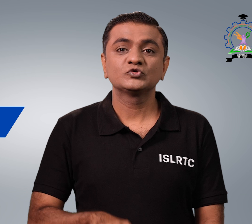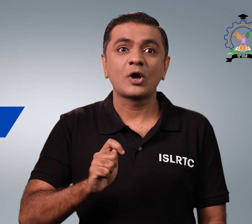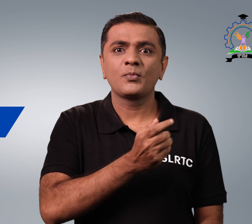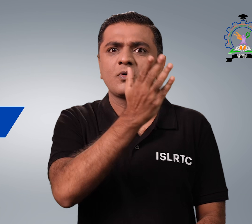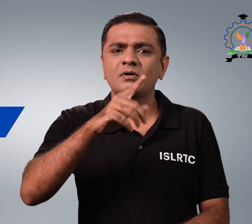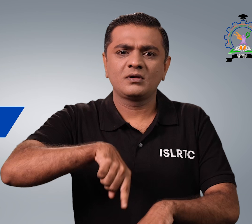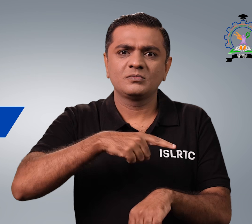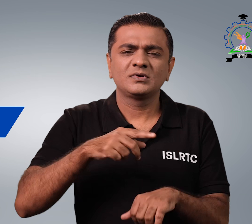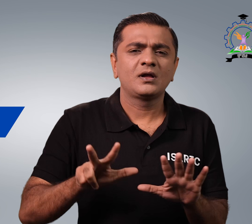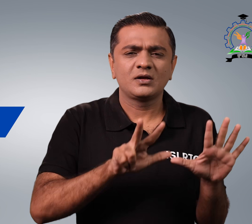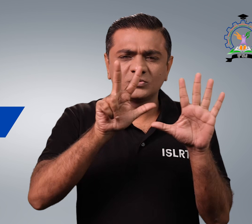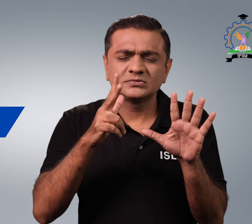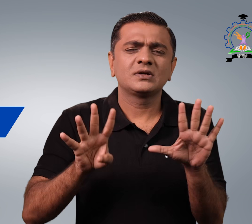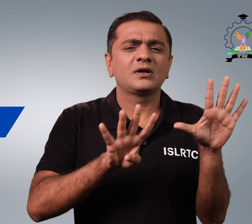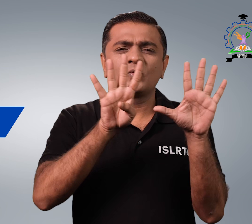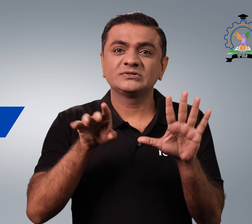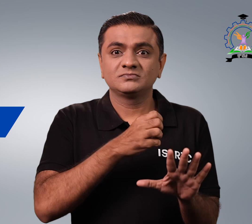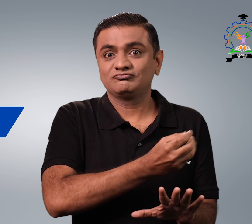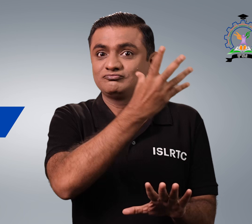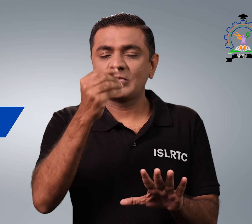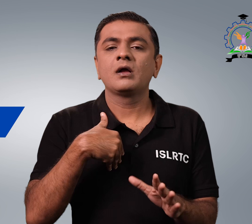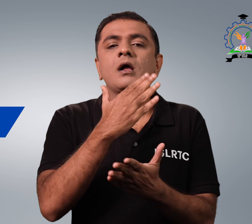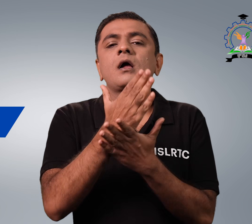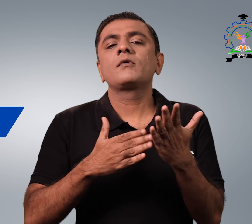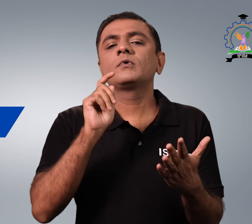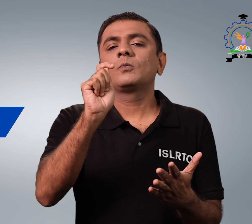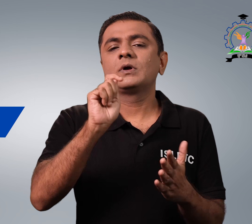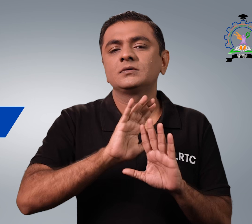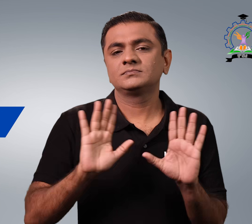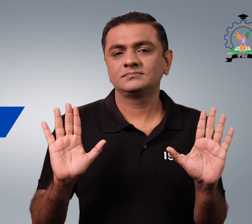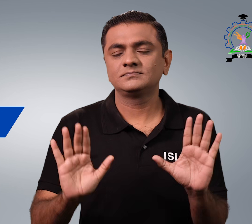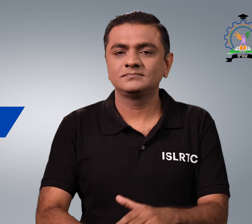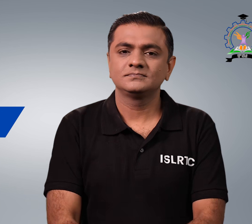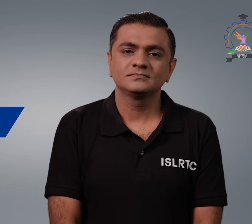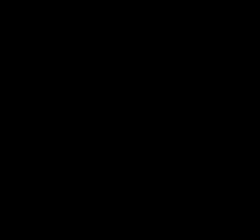It refers to working fewer hours than a full-time job of 8 to 9 hours.